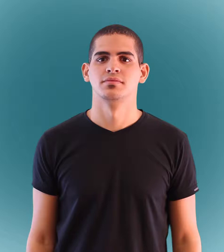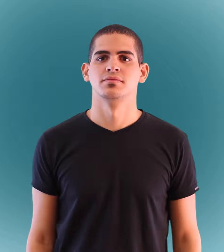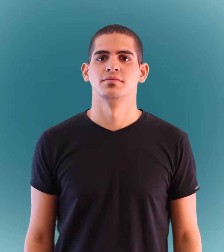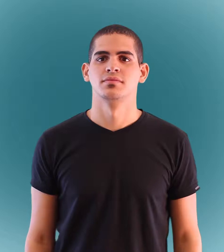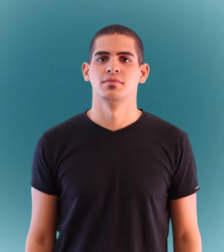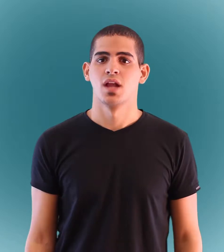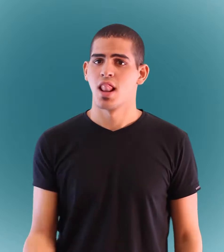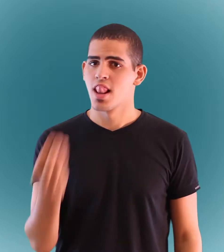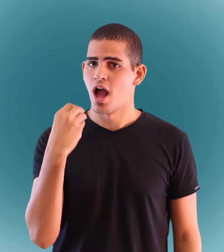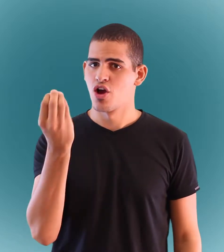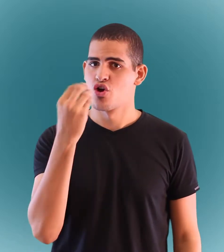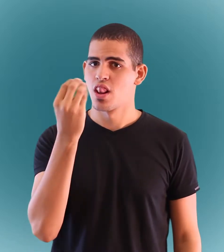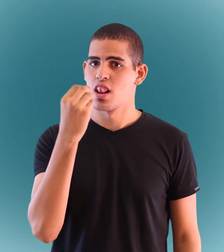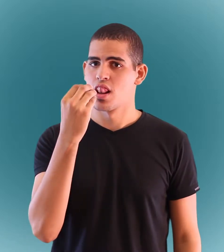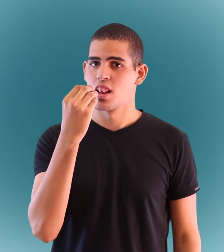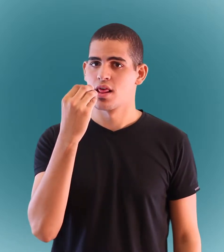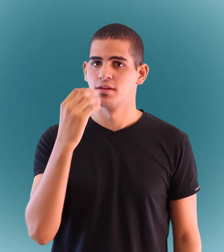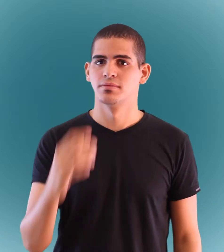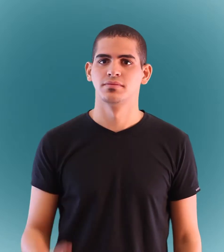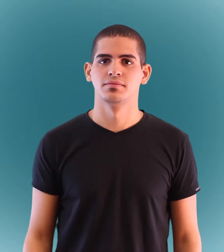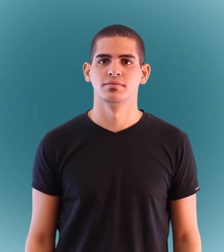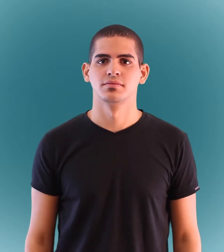לאכול